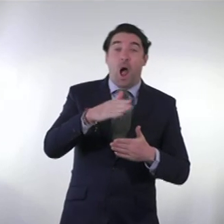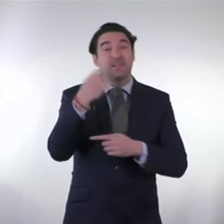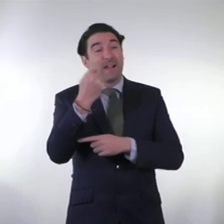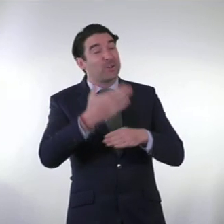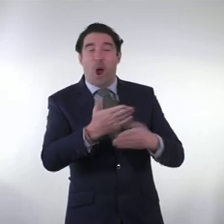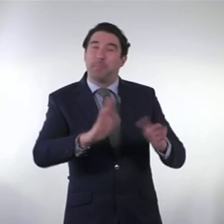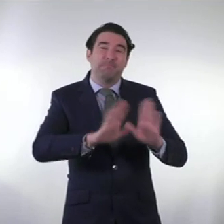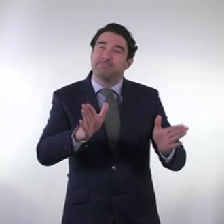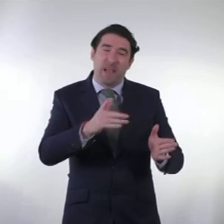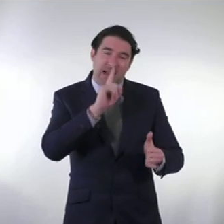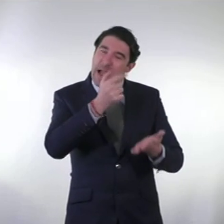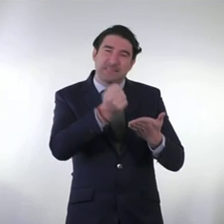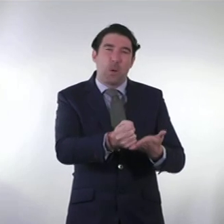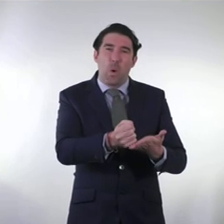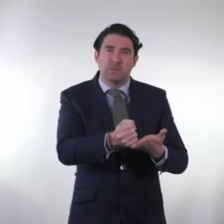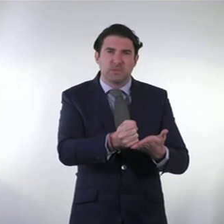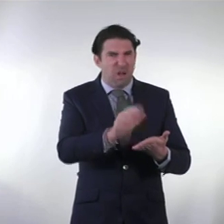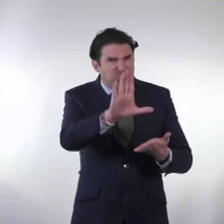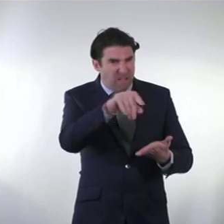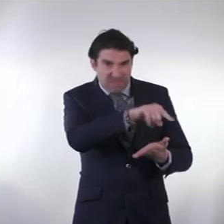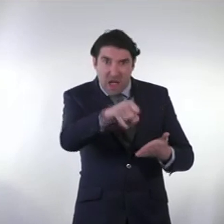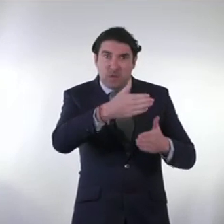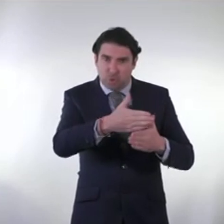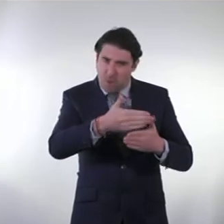What, on behalf of the Chancellor, does he say to that business owner?